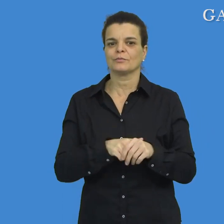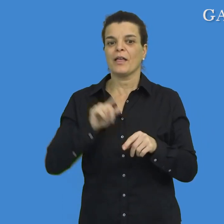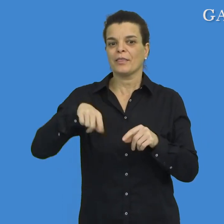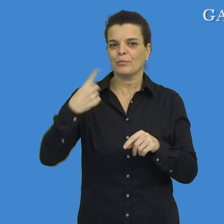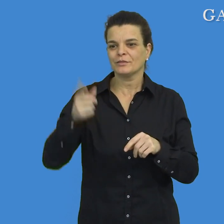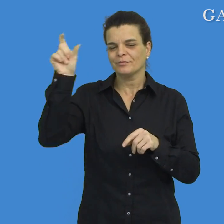despues